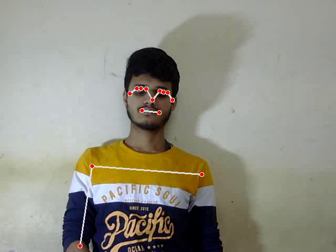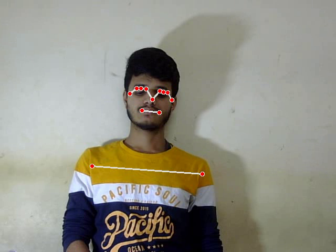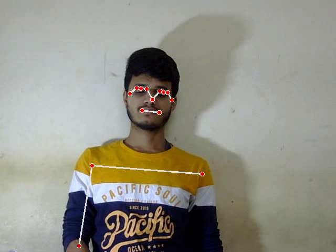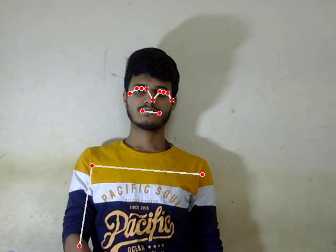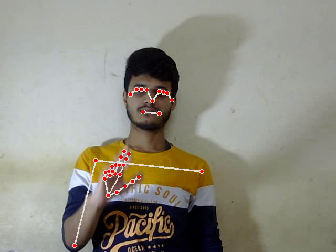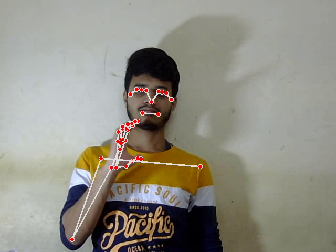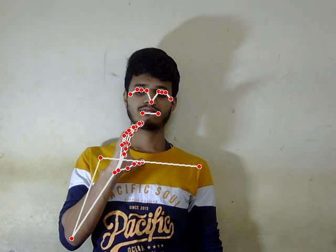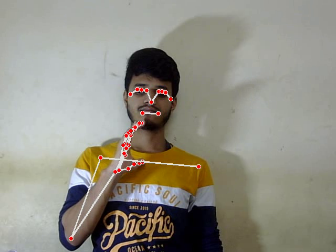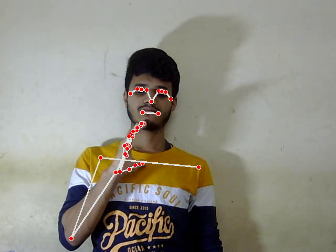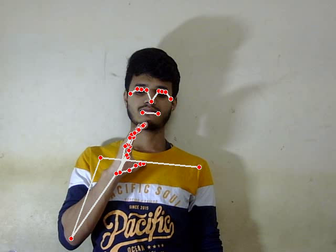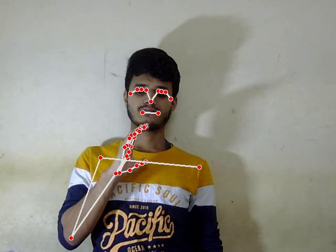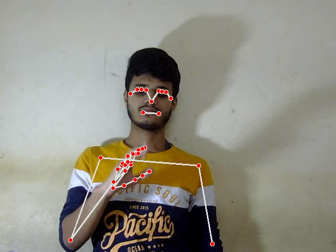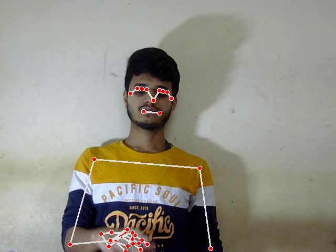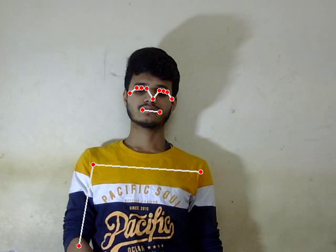fine